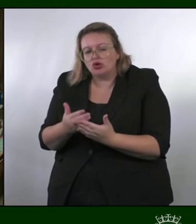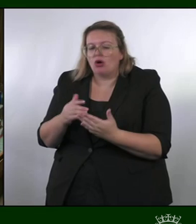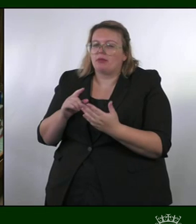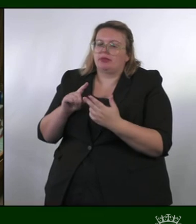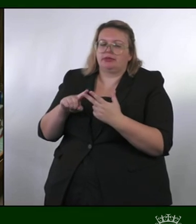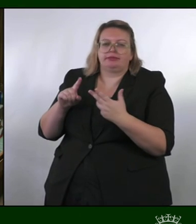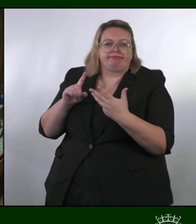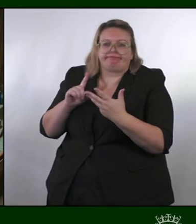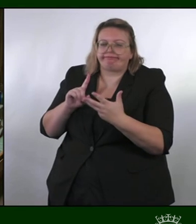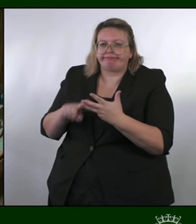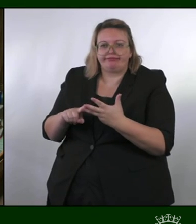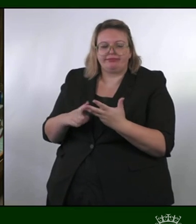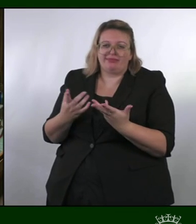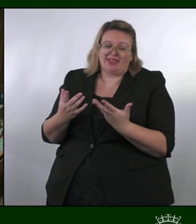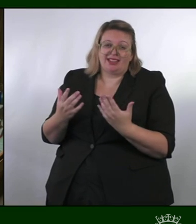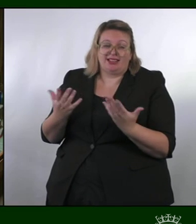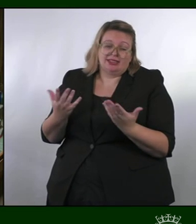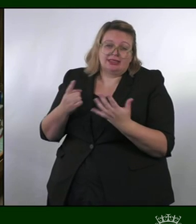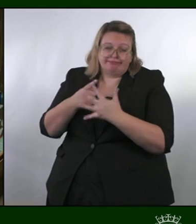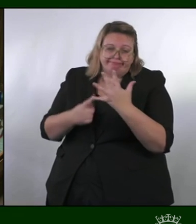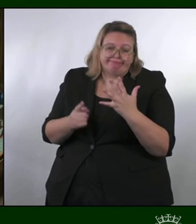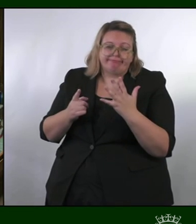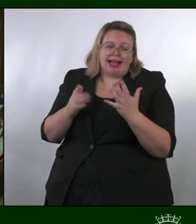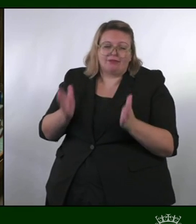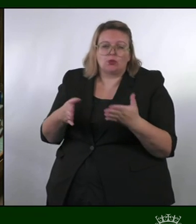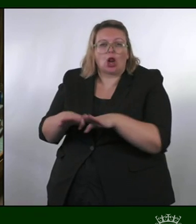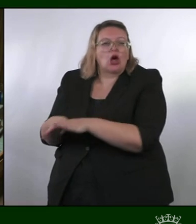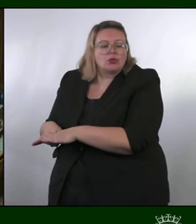This is playing politics with people’s jobs and people’s livelihoods.